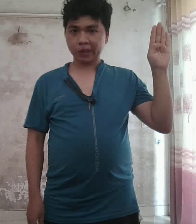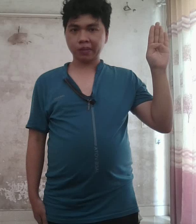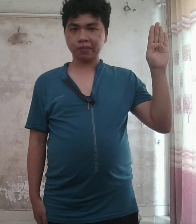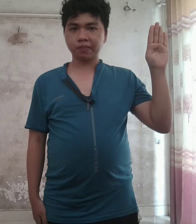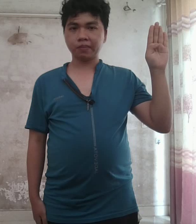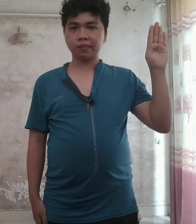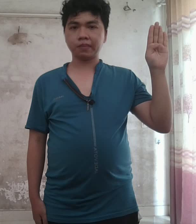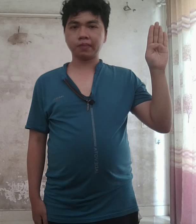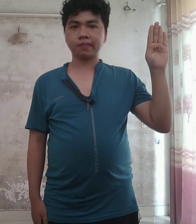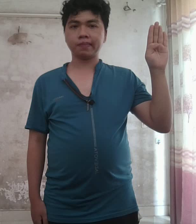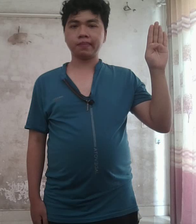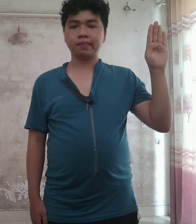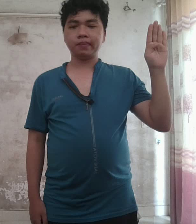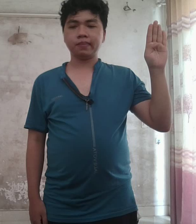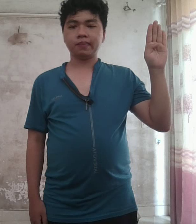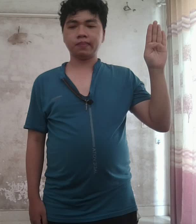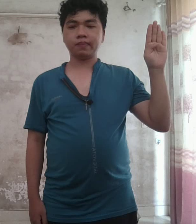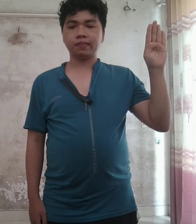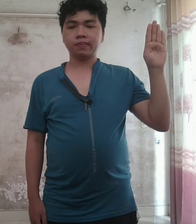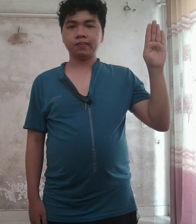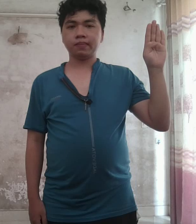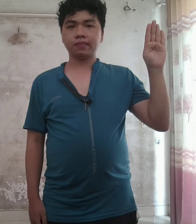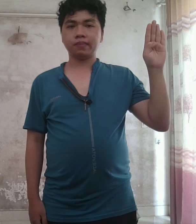b